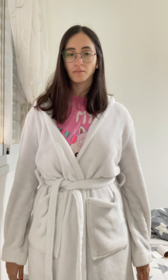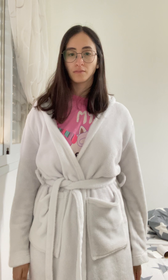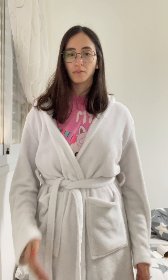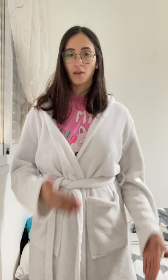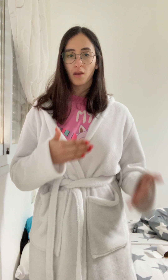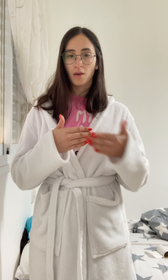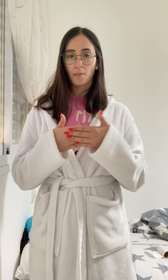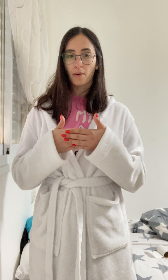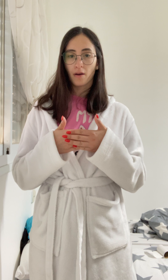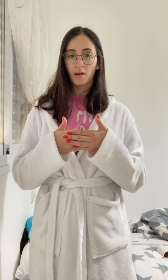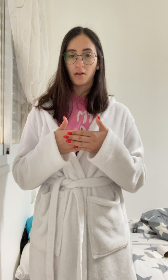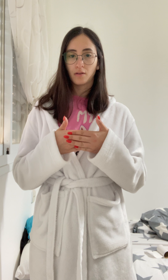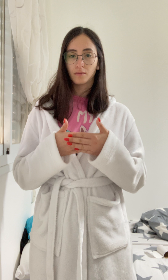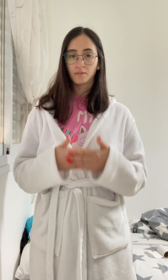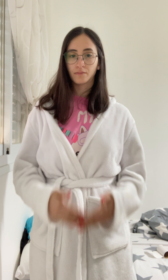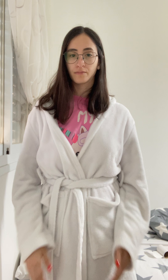בעל